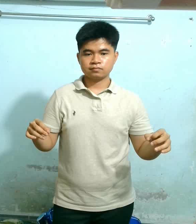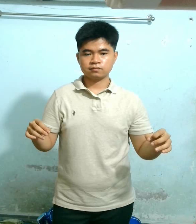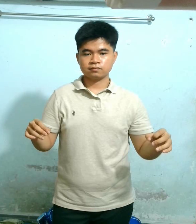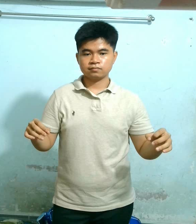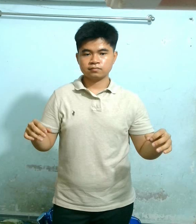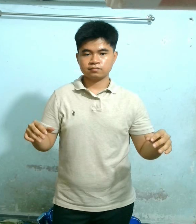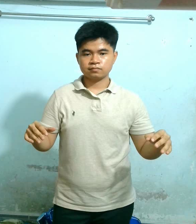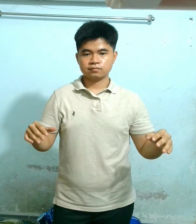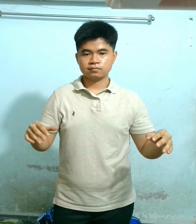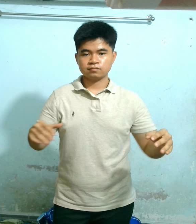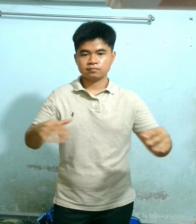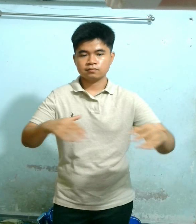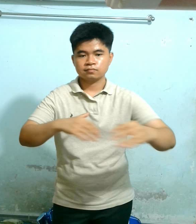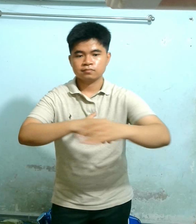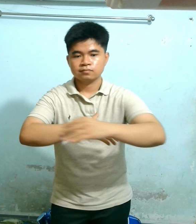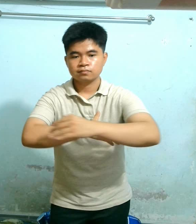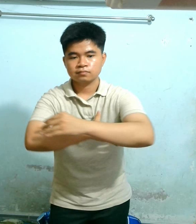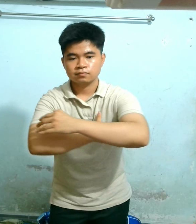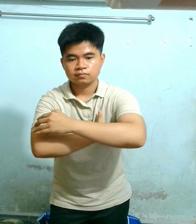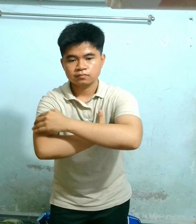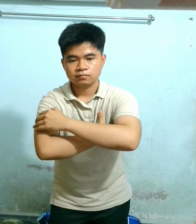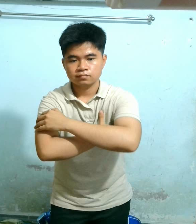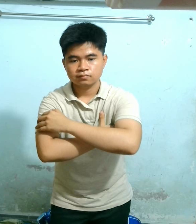om